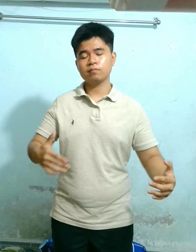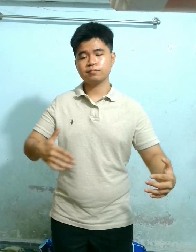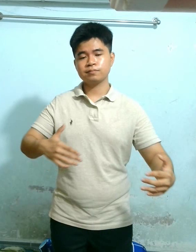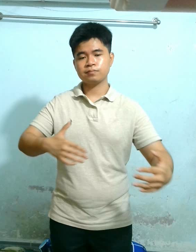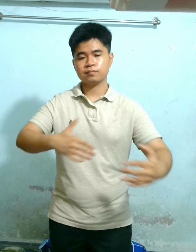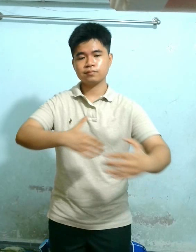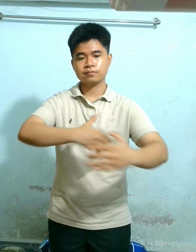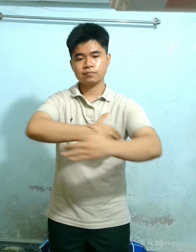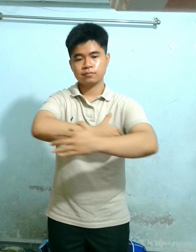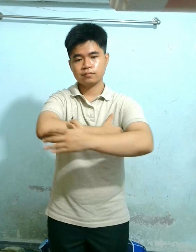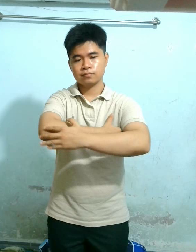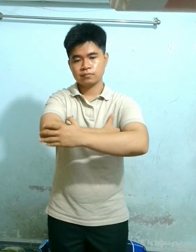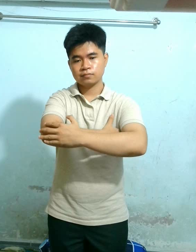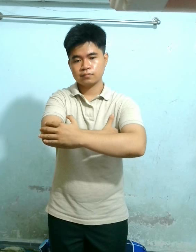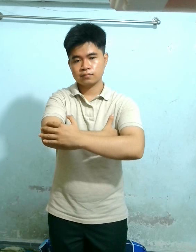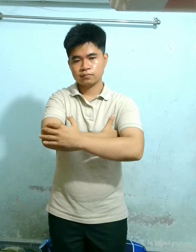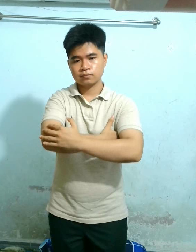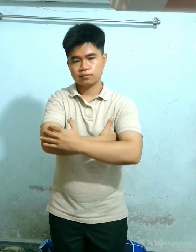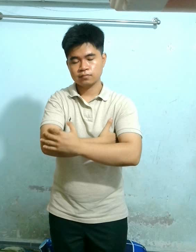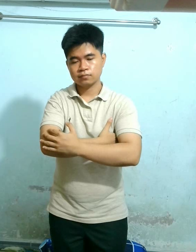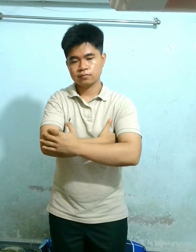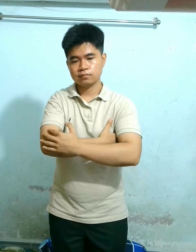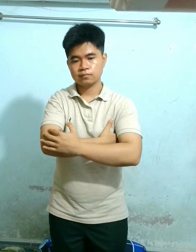om